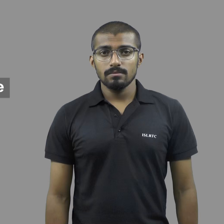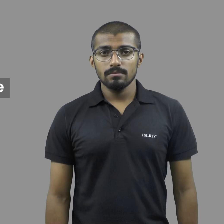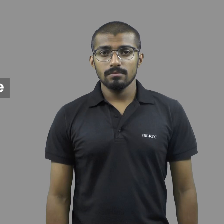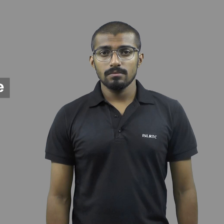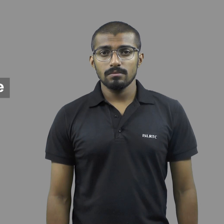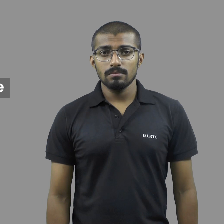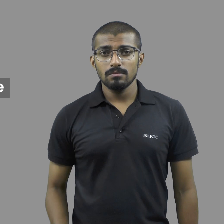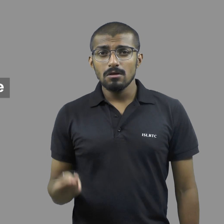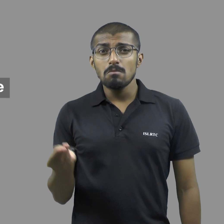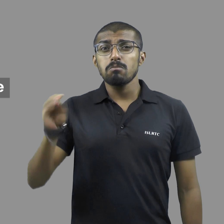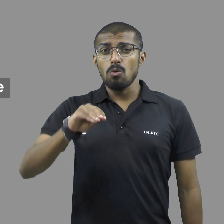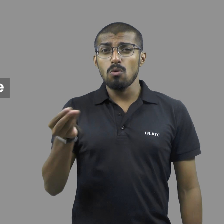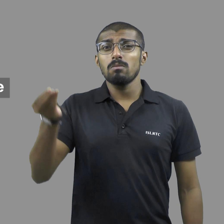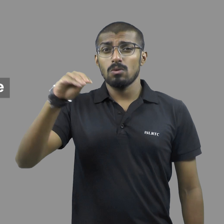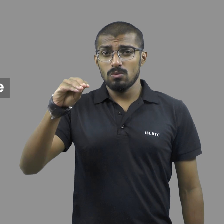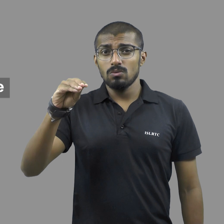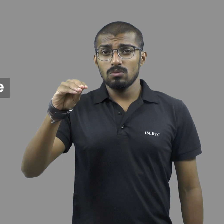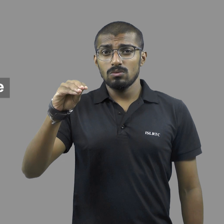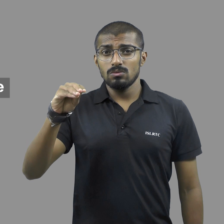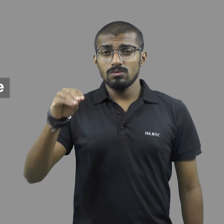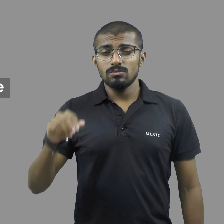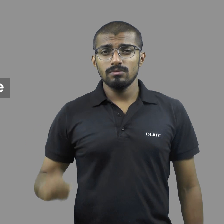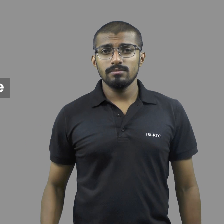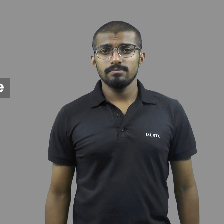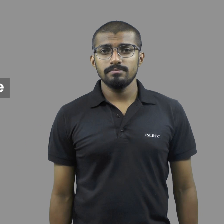More